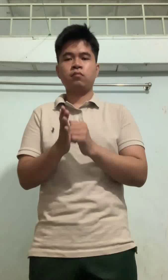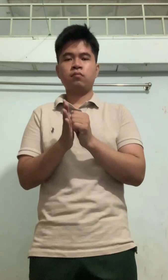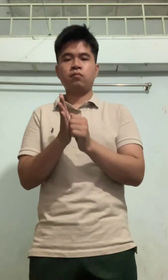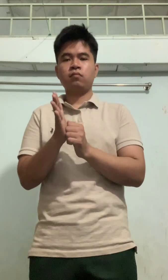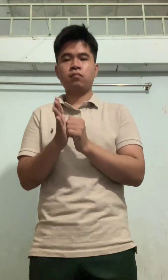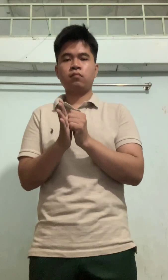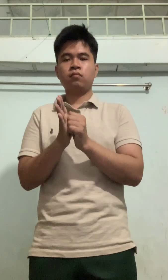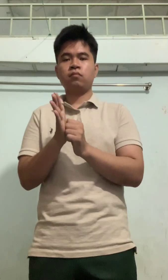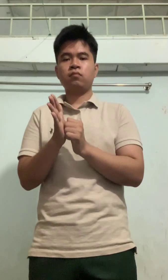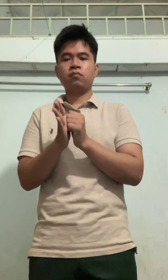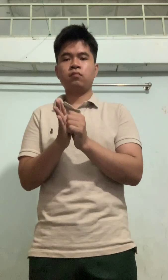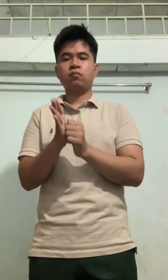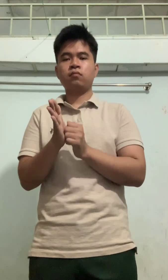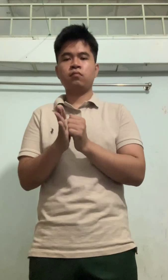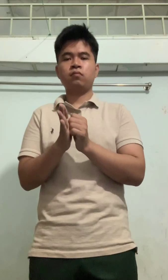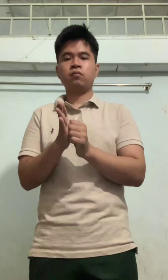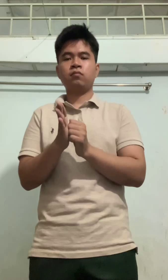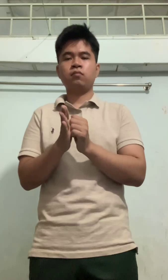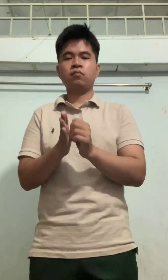thang